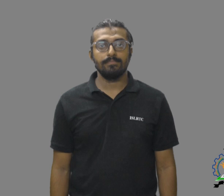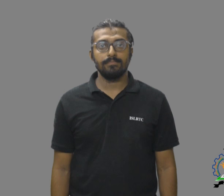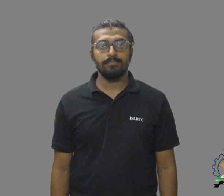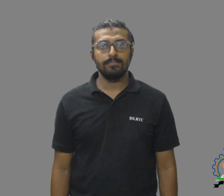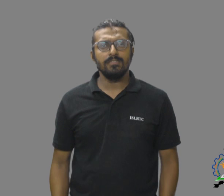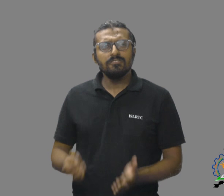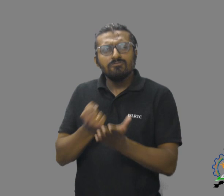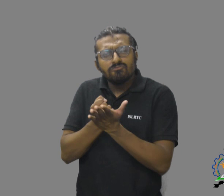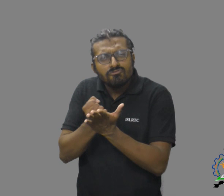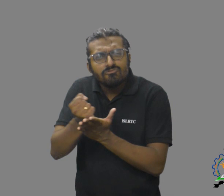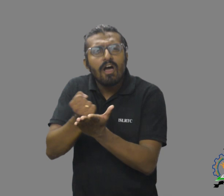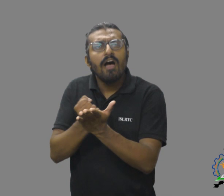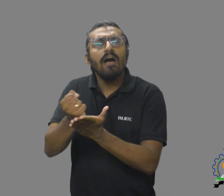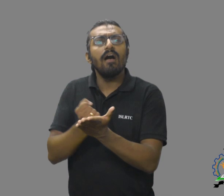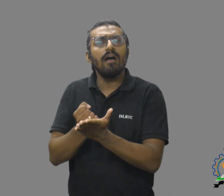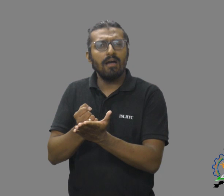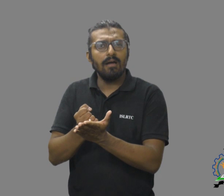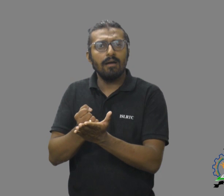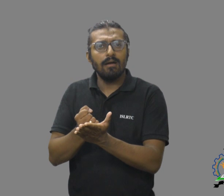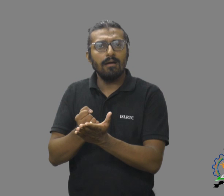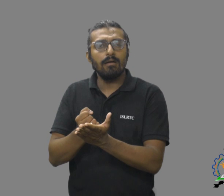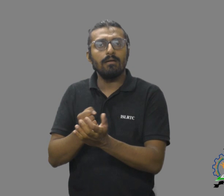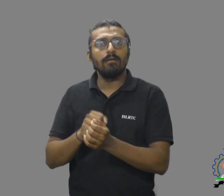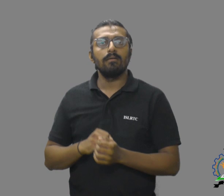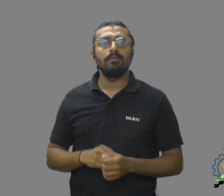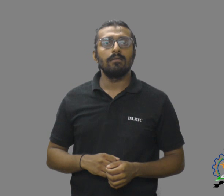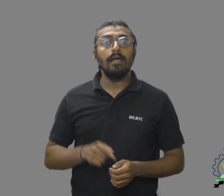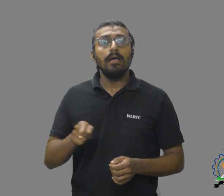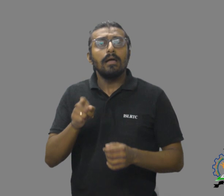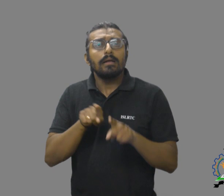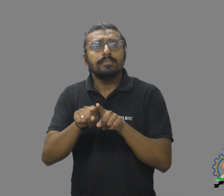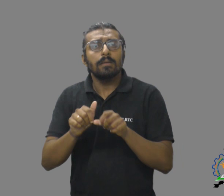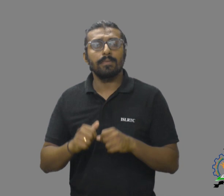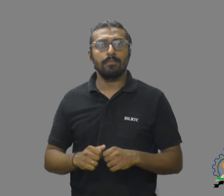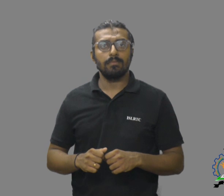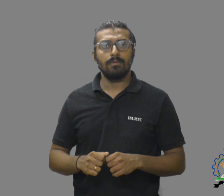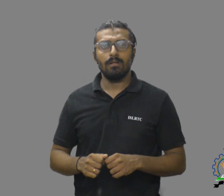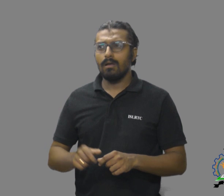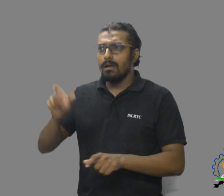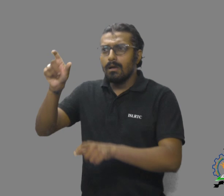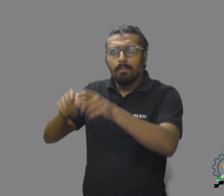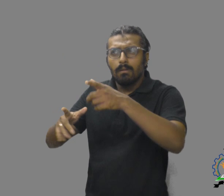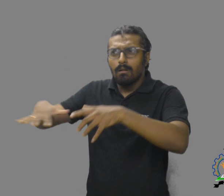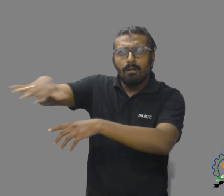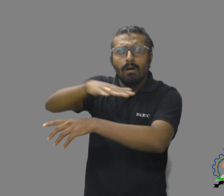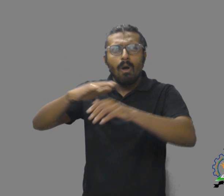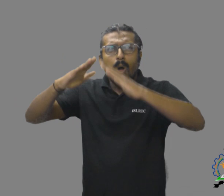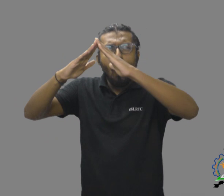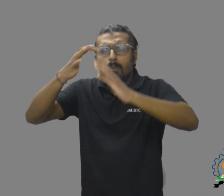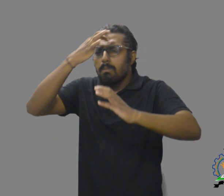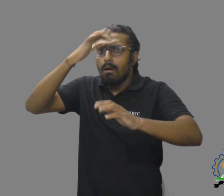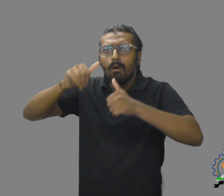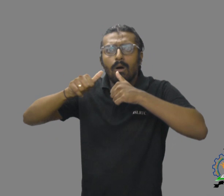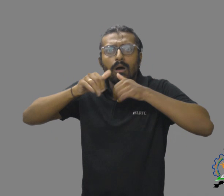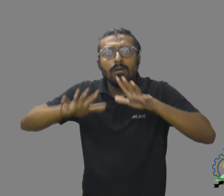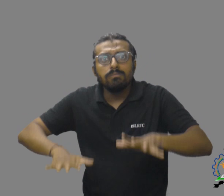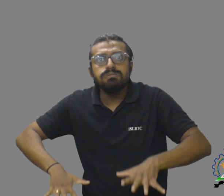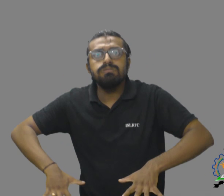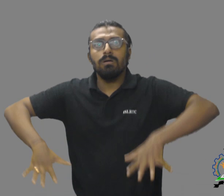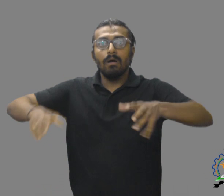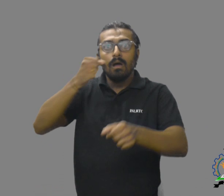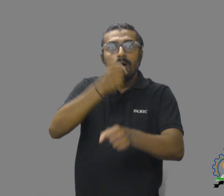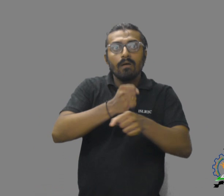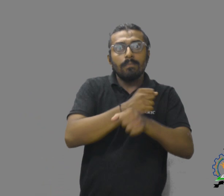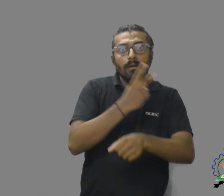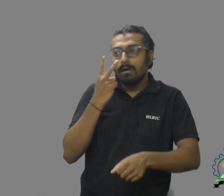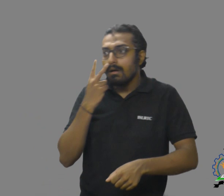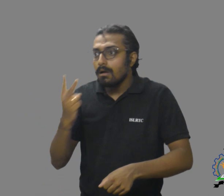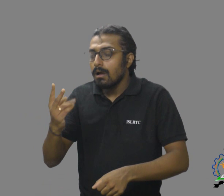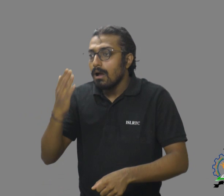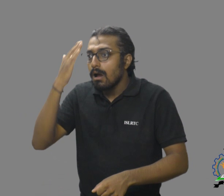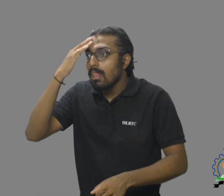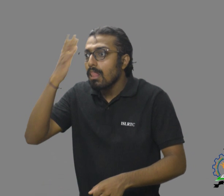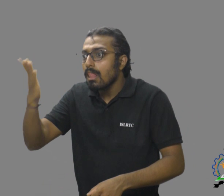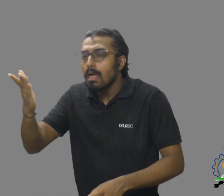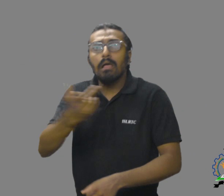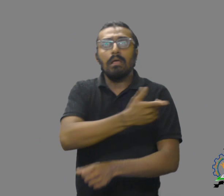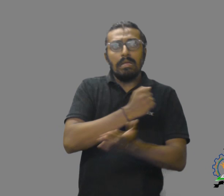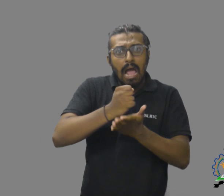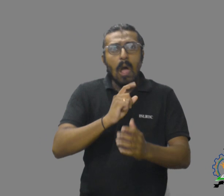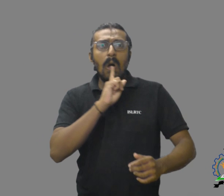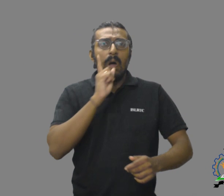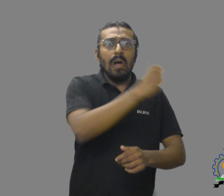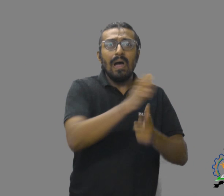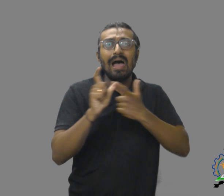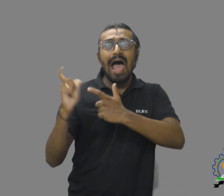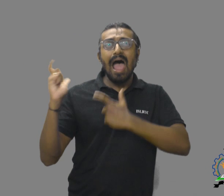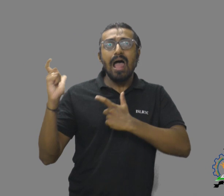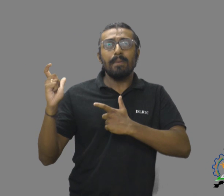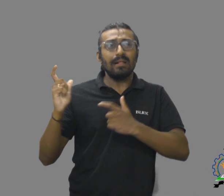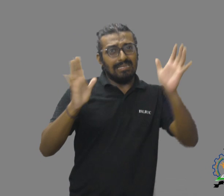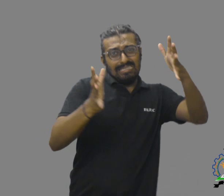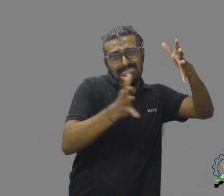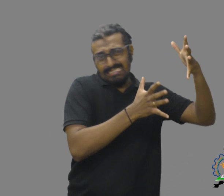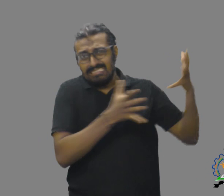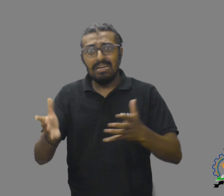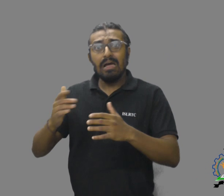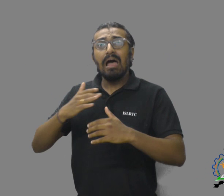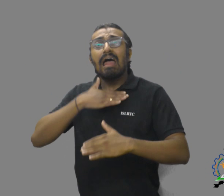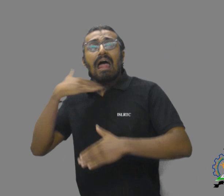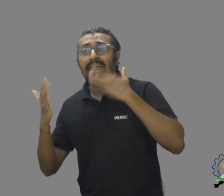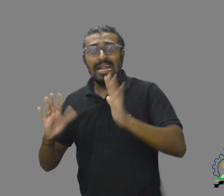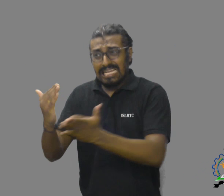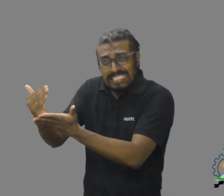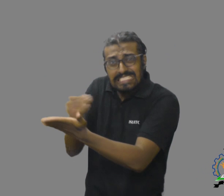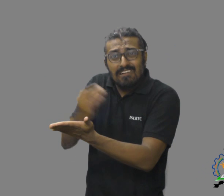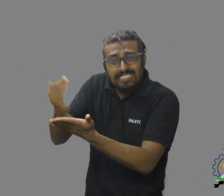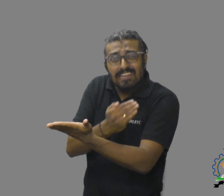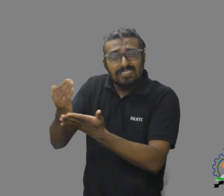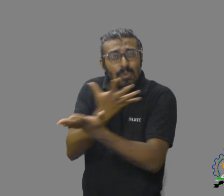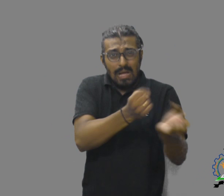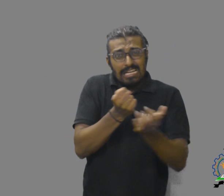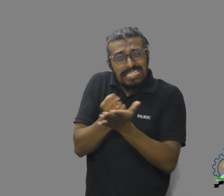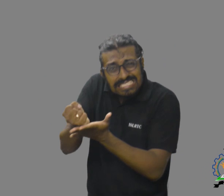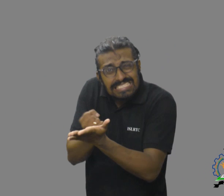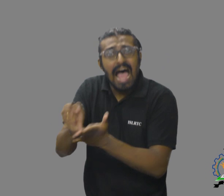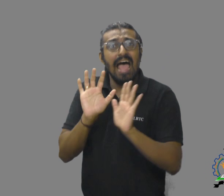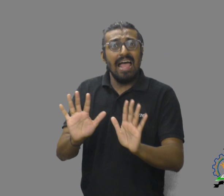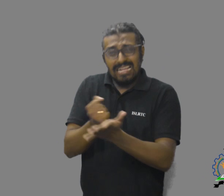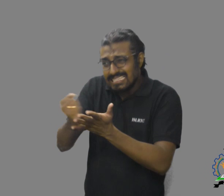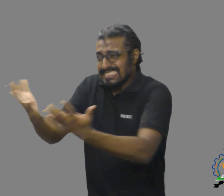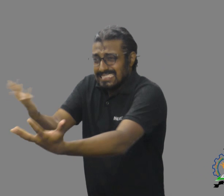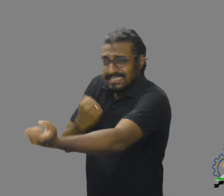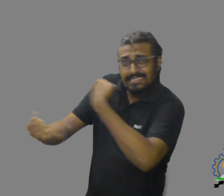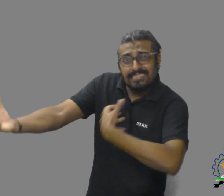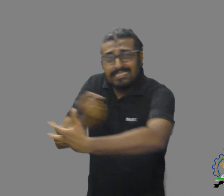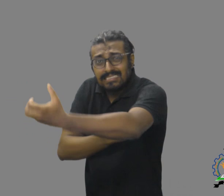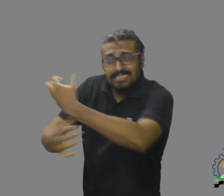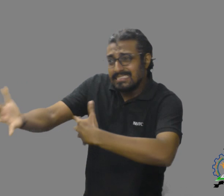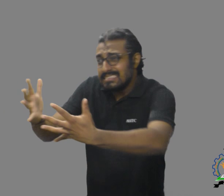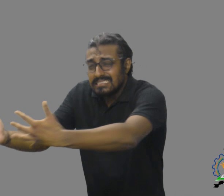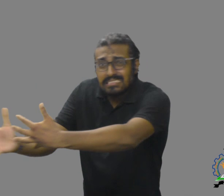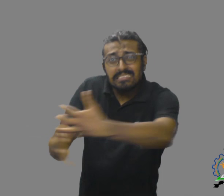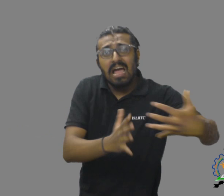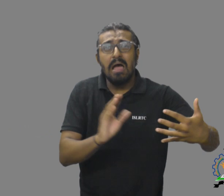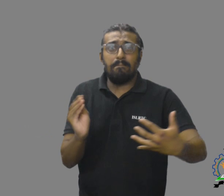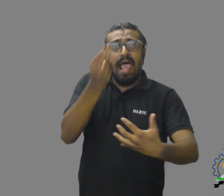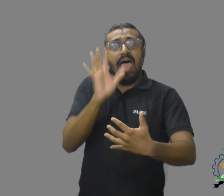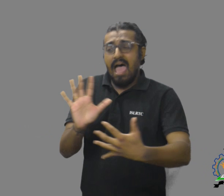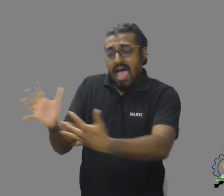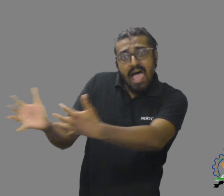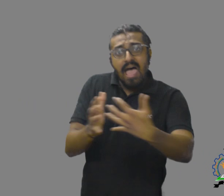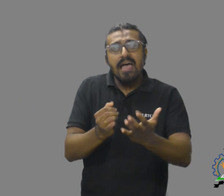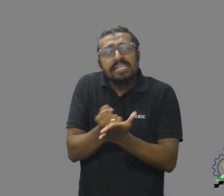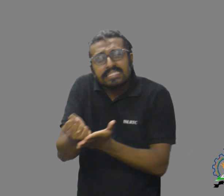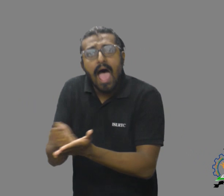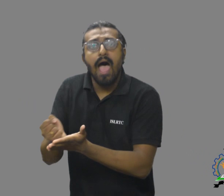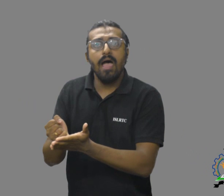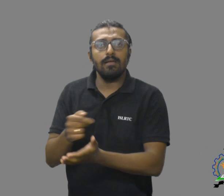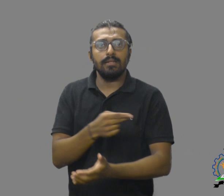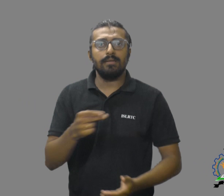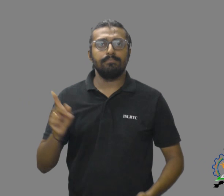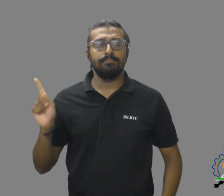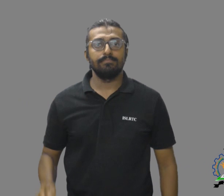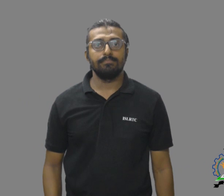Effort